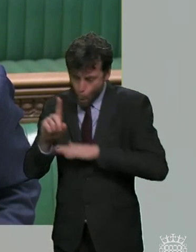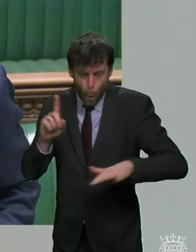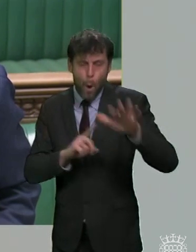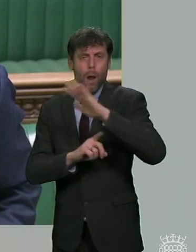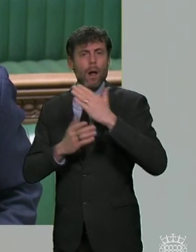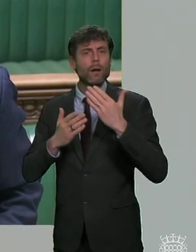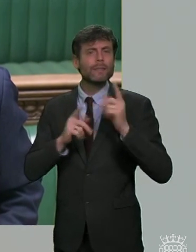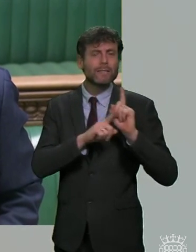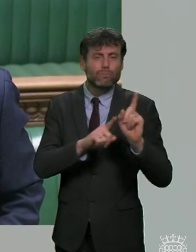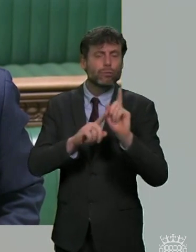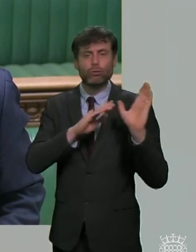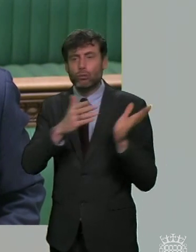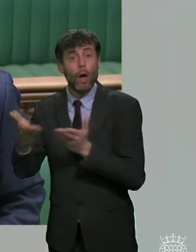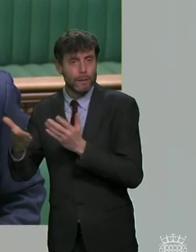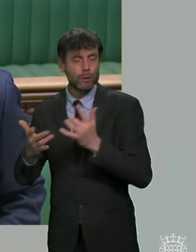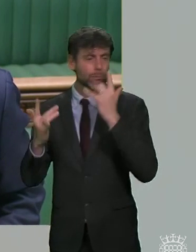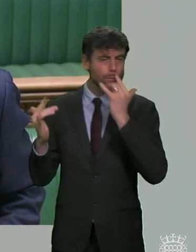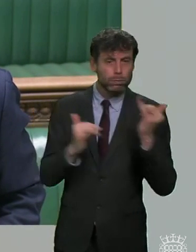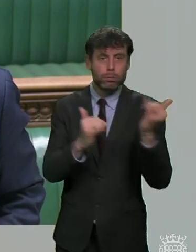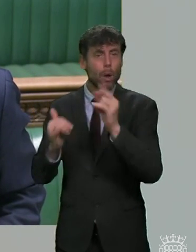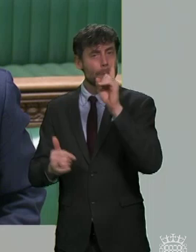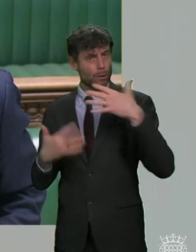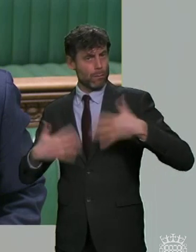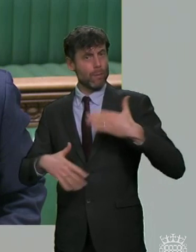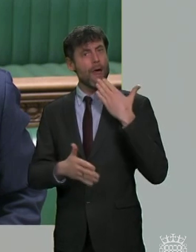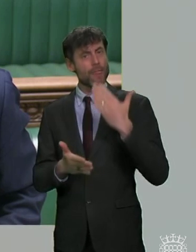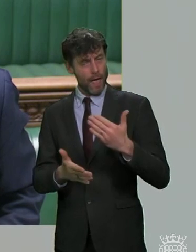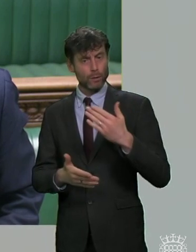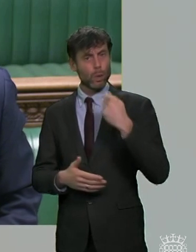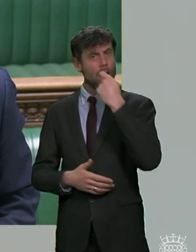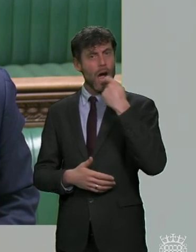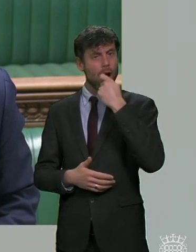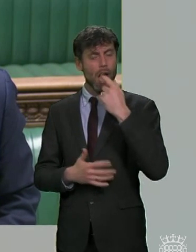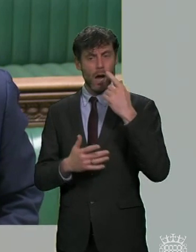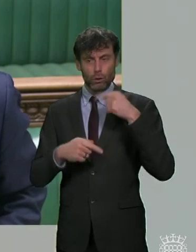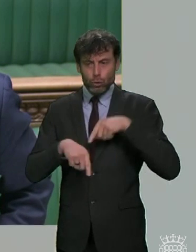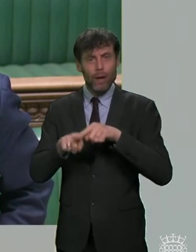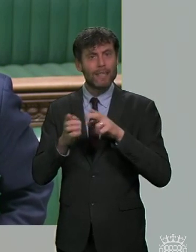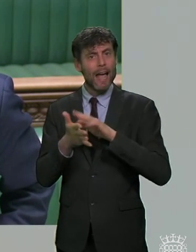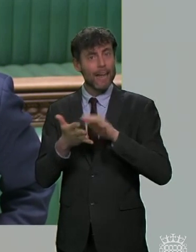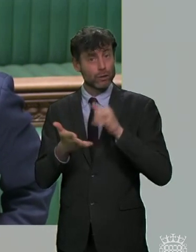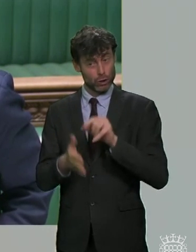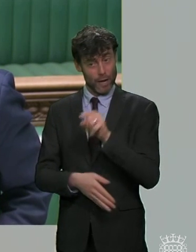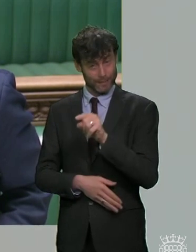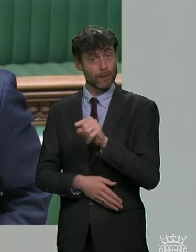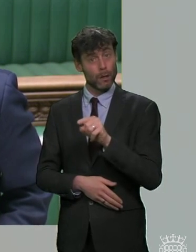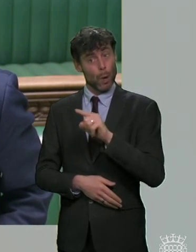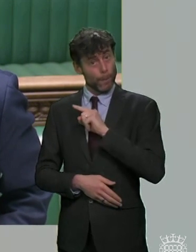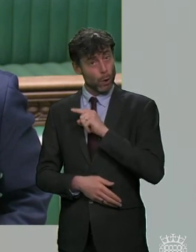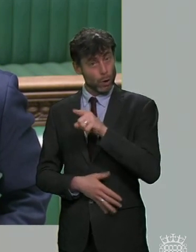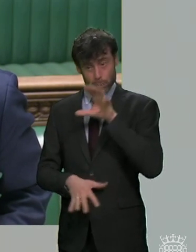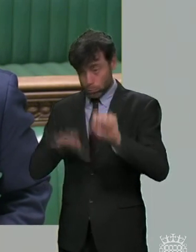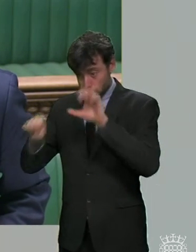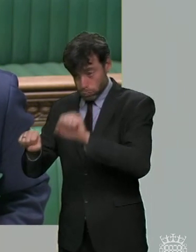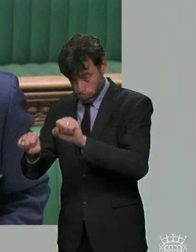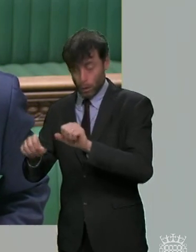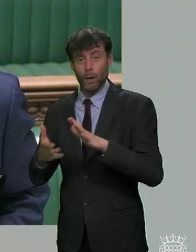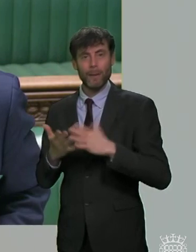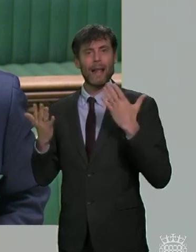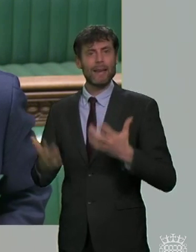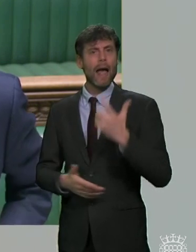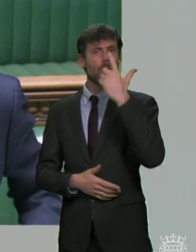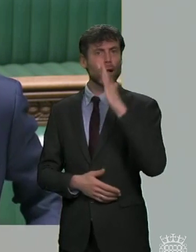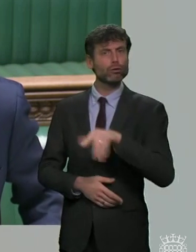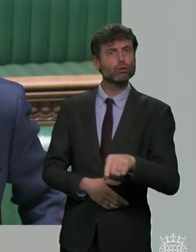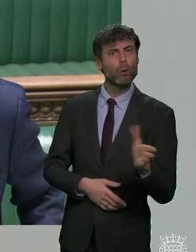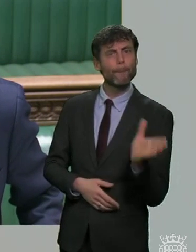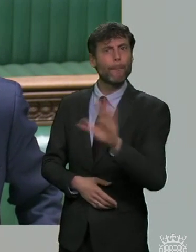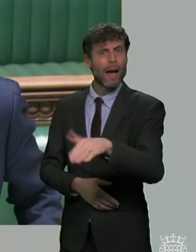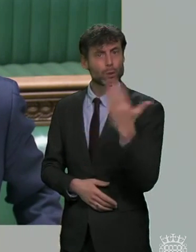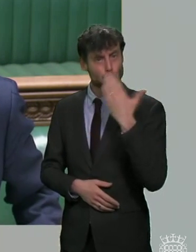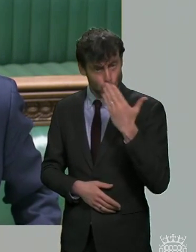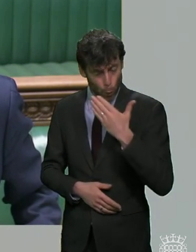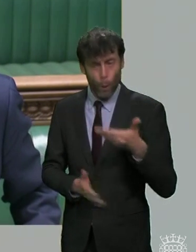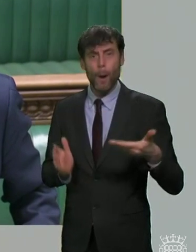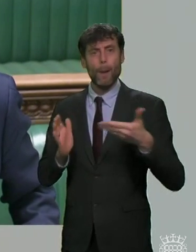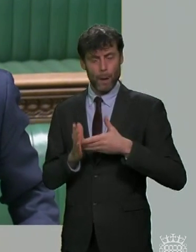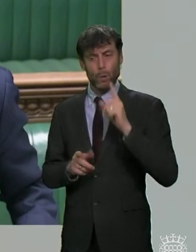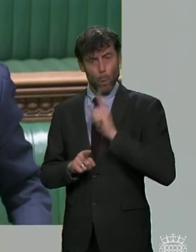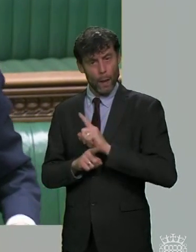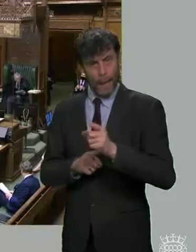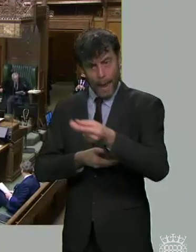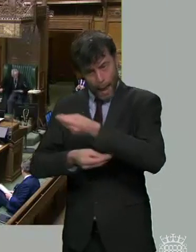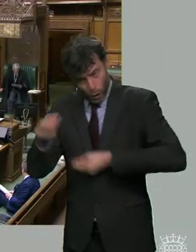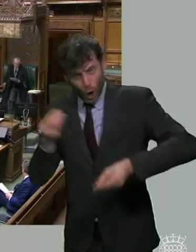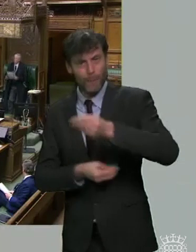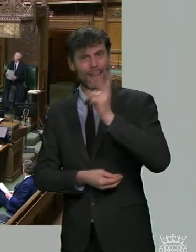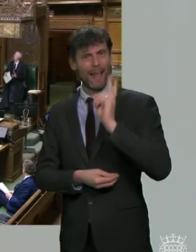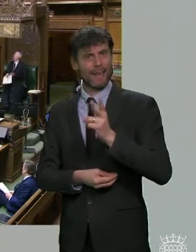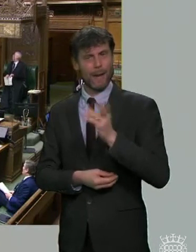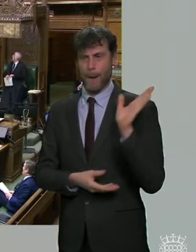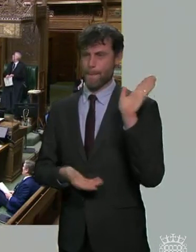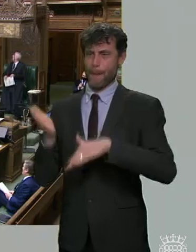As for test and trace, it is thanks to NHS Test and Trace that we are able to send kids back to school and to begin cautiously and irreversibly to reopen our economy and restart our lives.